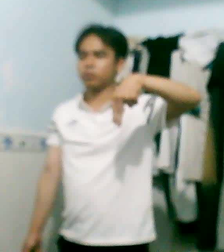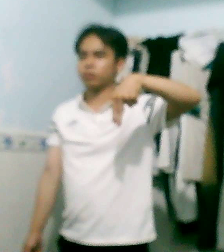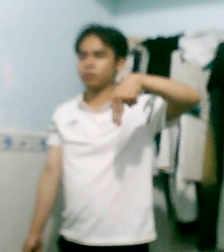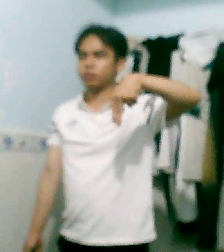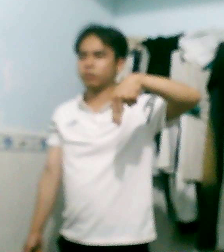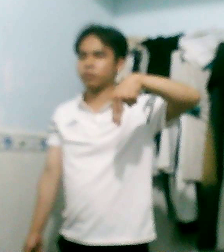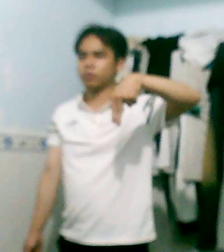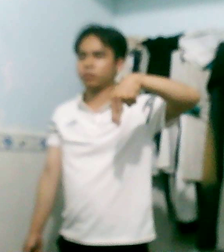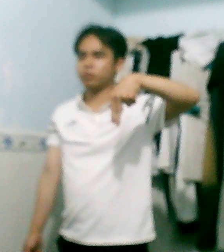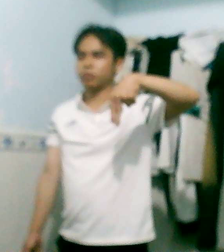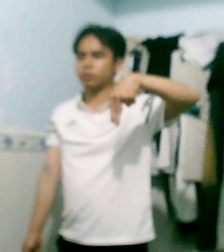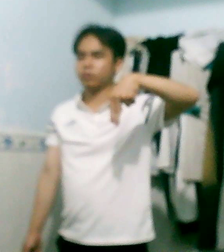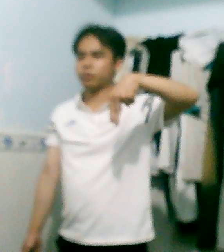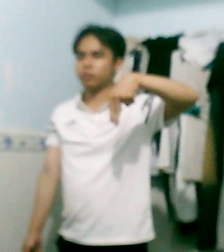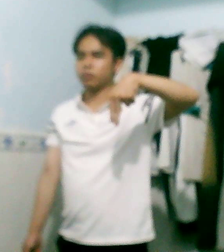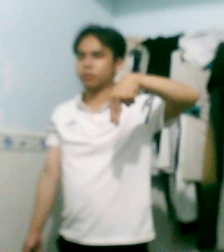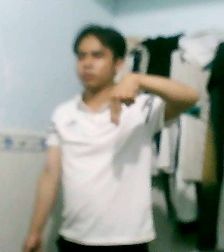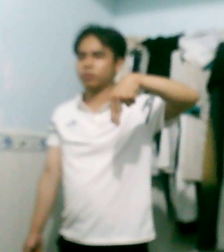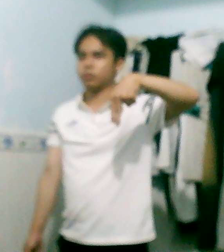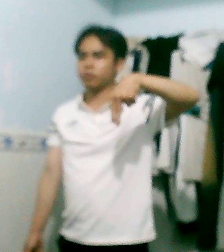n